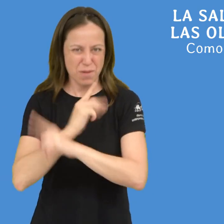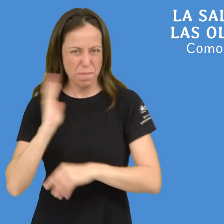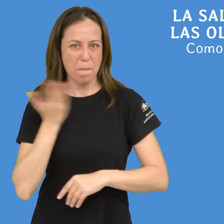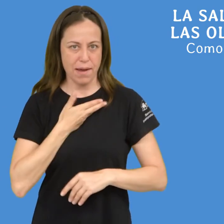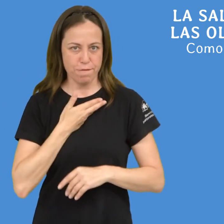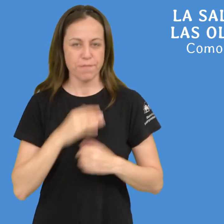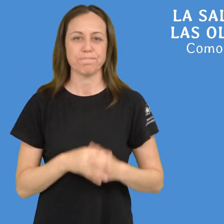afectar